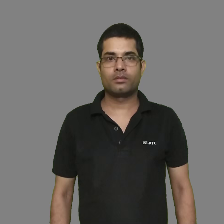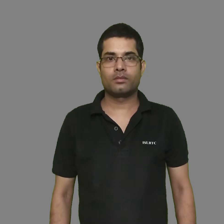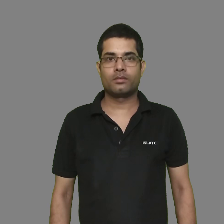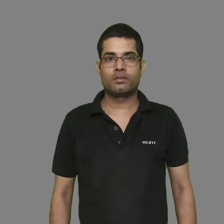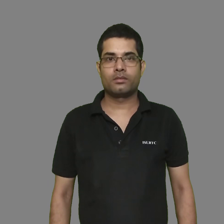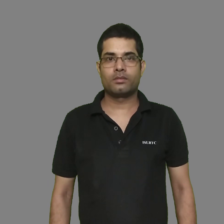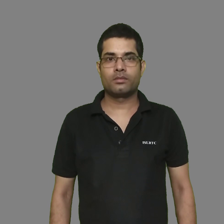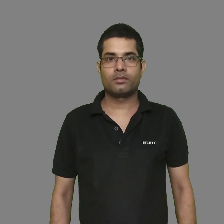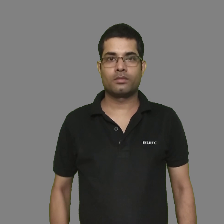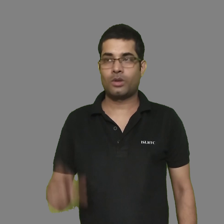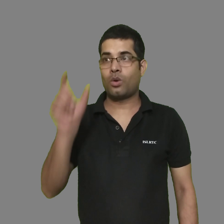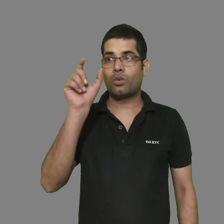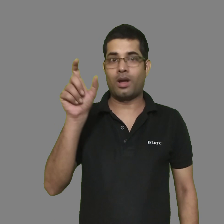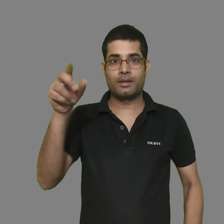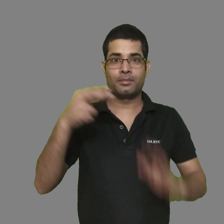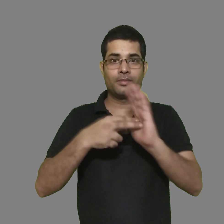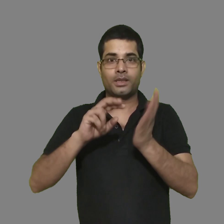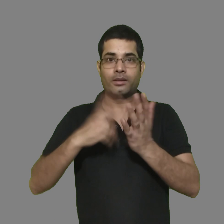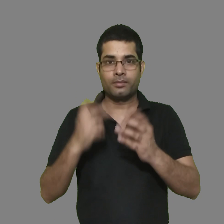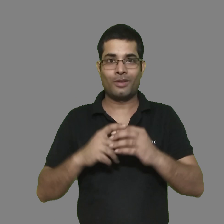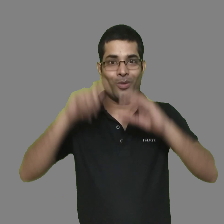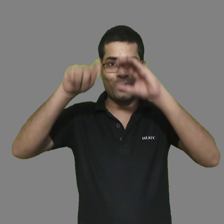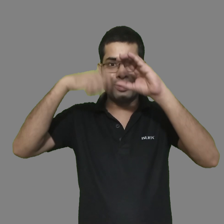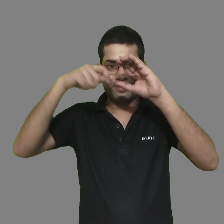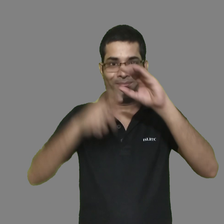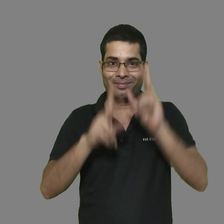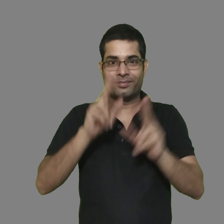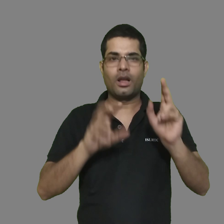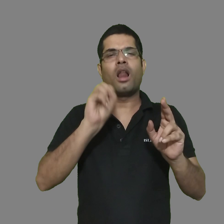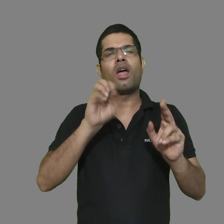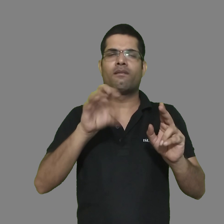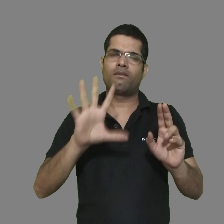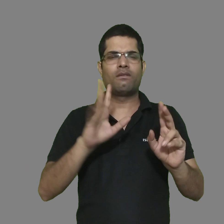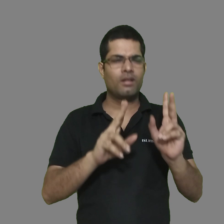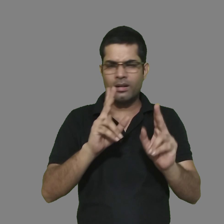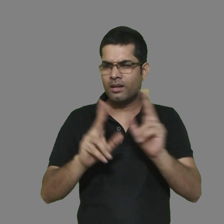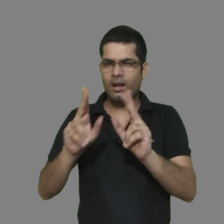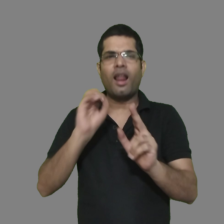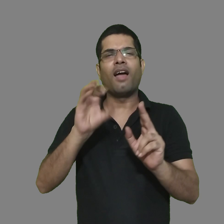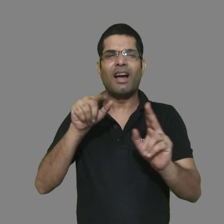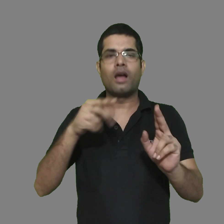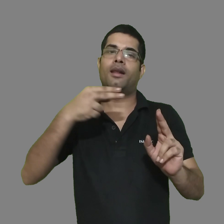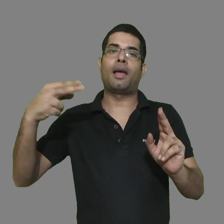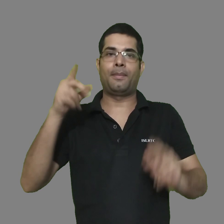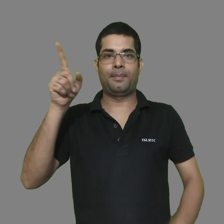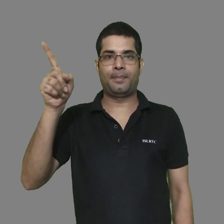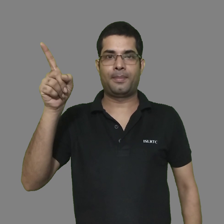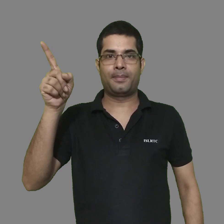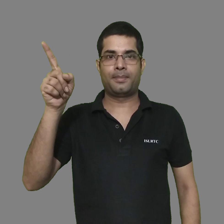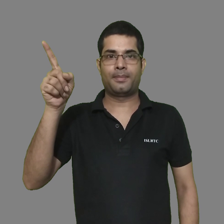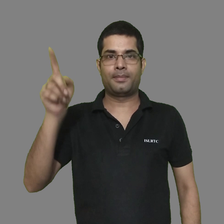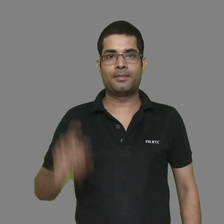Offline Editing